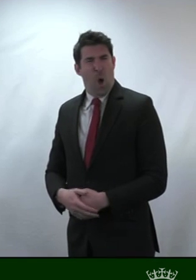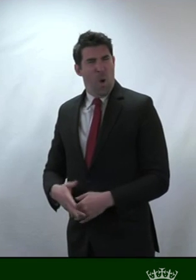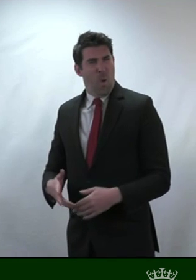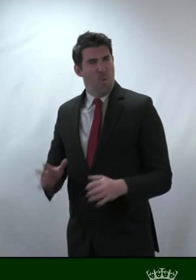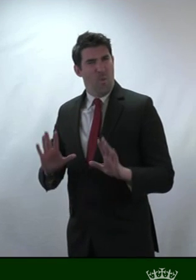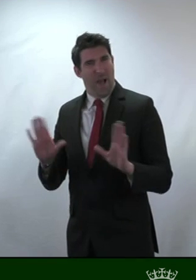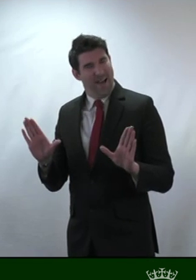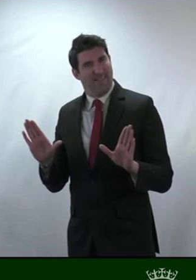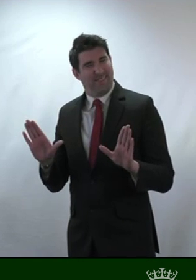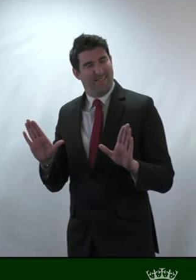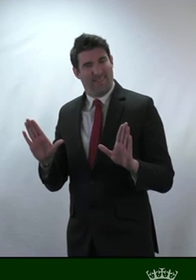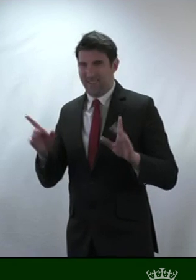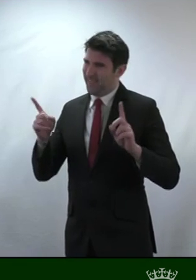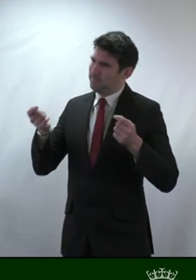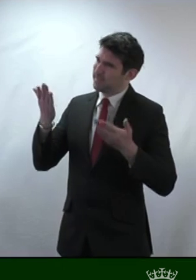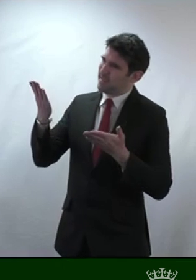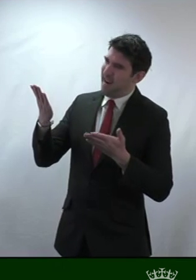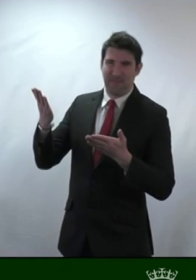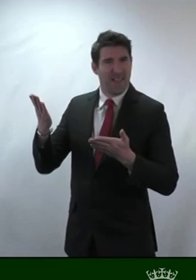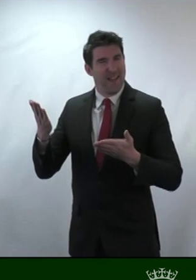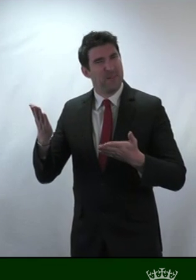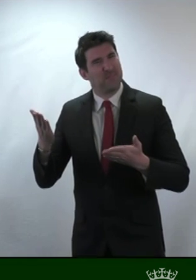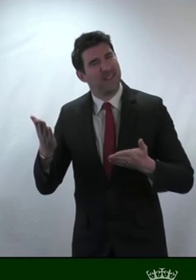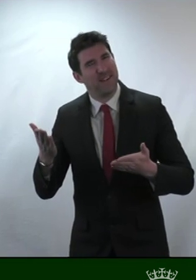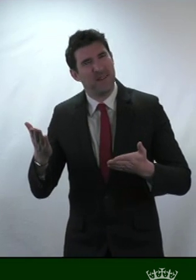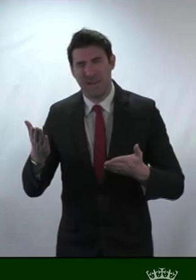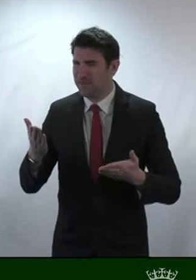I think what the people of this country would love to hear from the right hon.